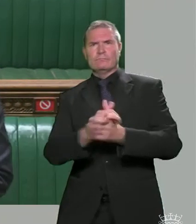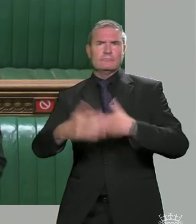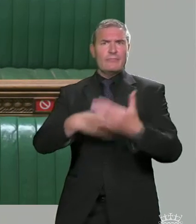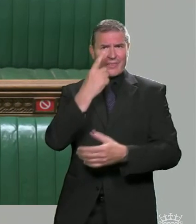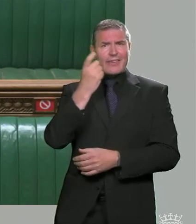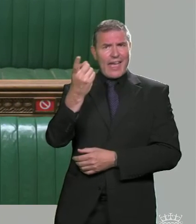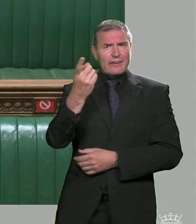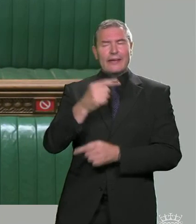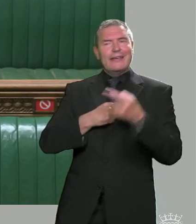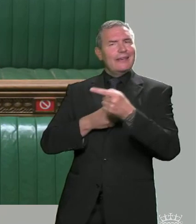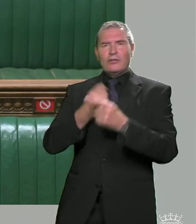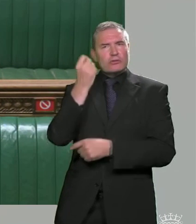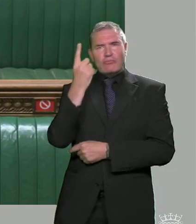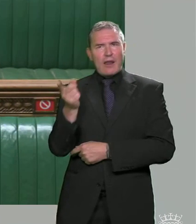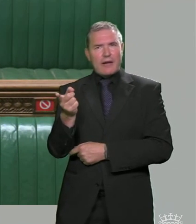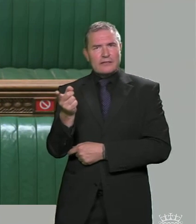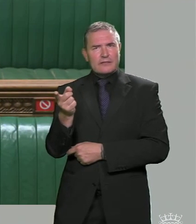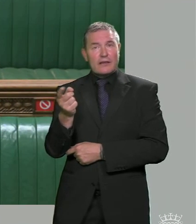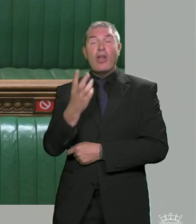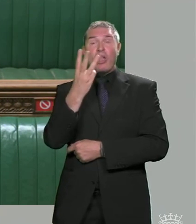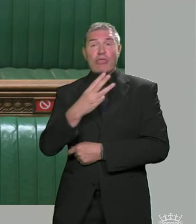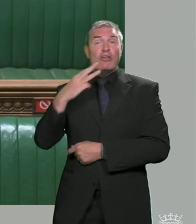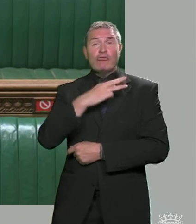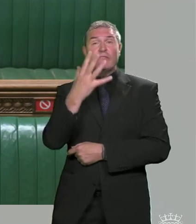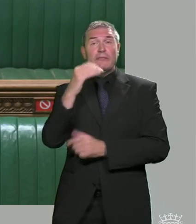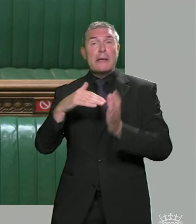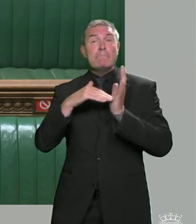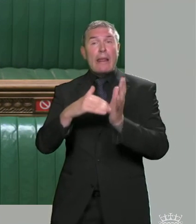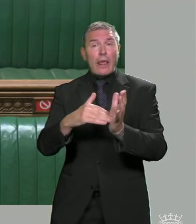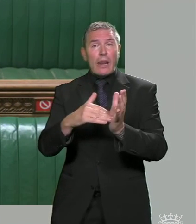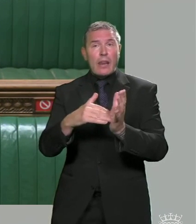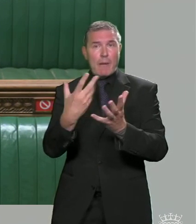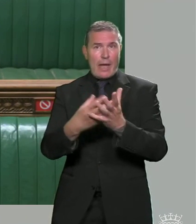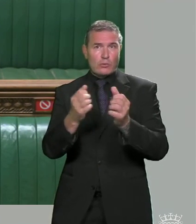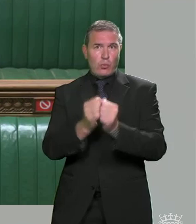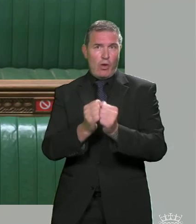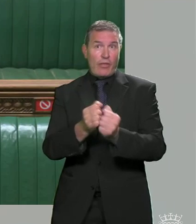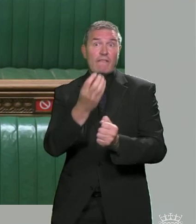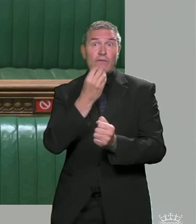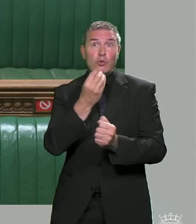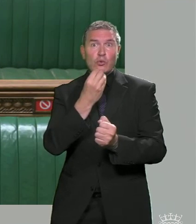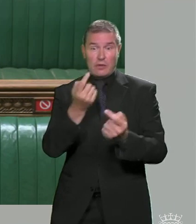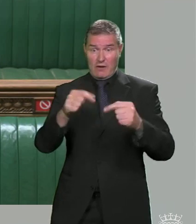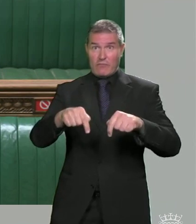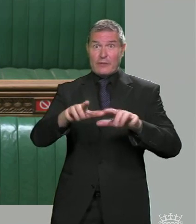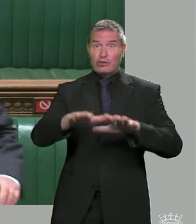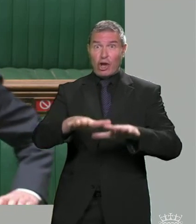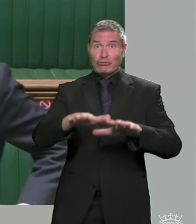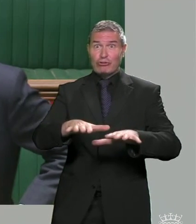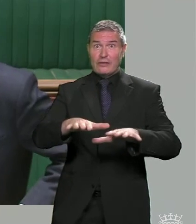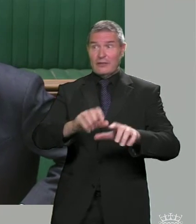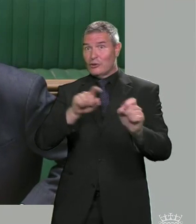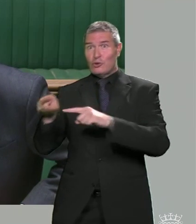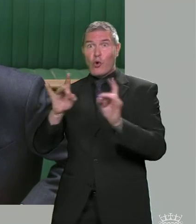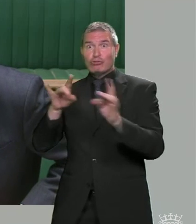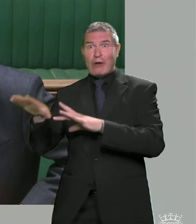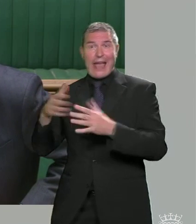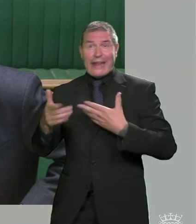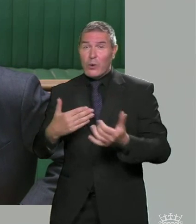What the right honourable Gentleman does not realise, is that £350 million-worth of UK food already goes from this country to Australia.